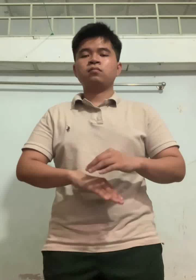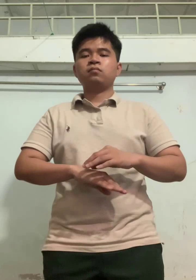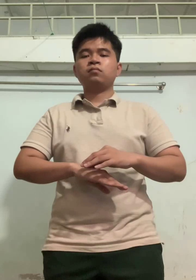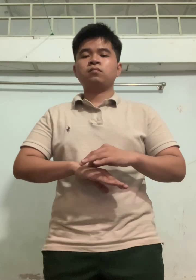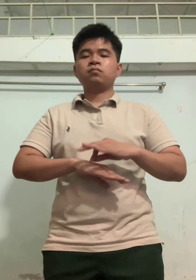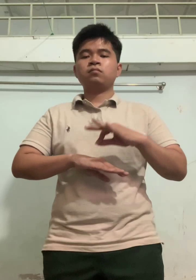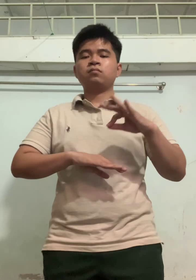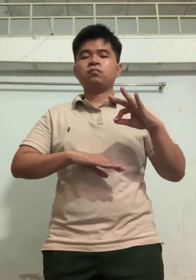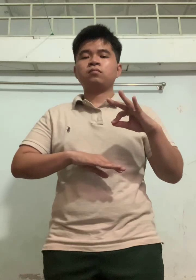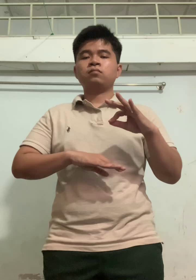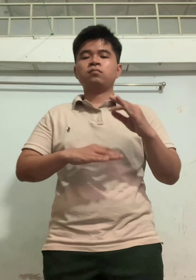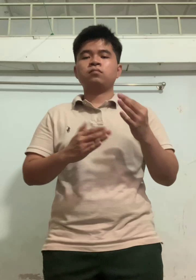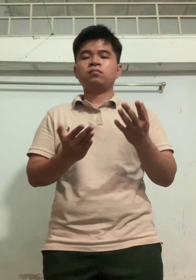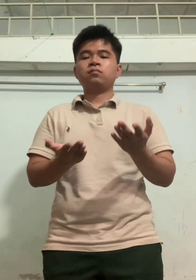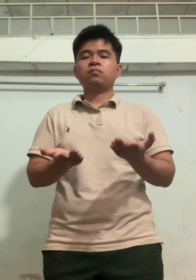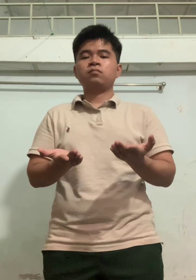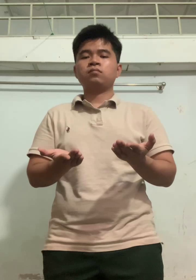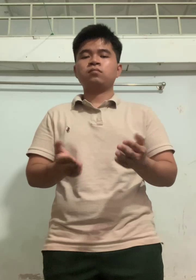tuan nay